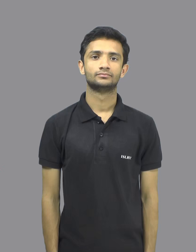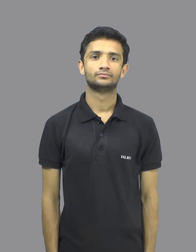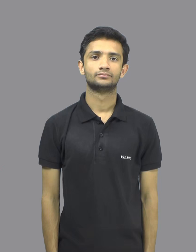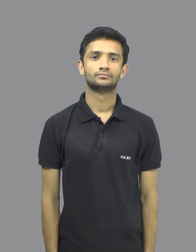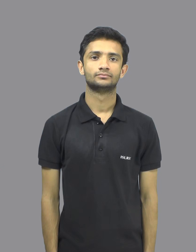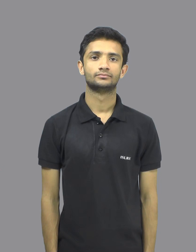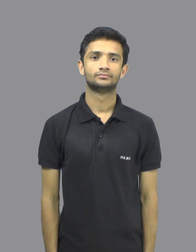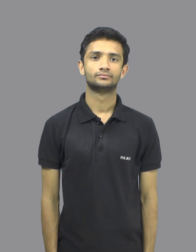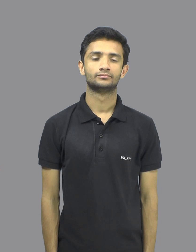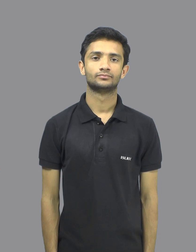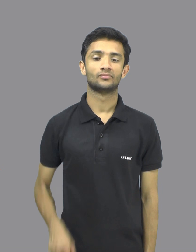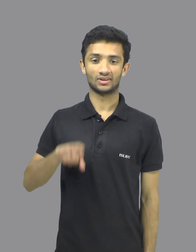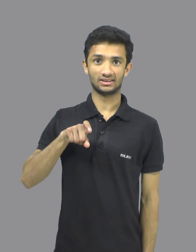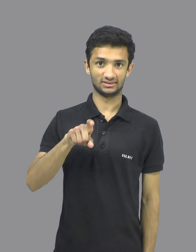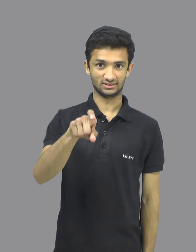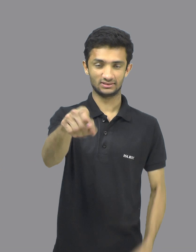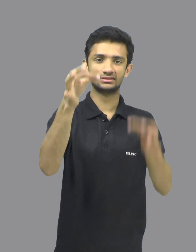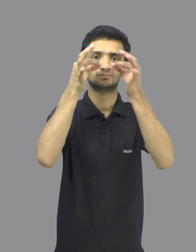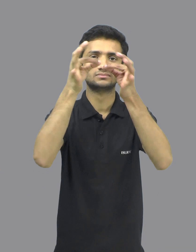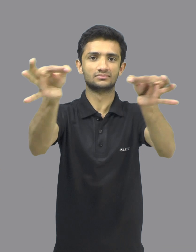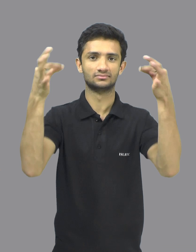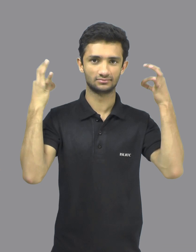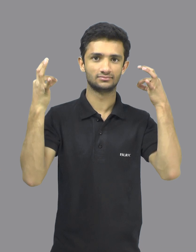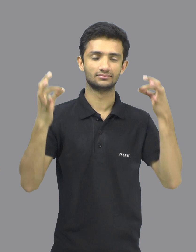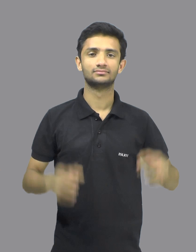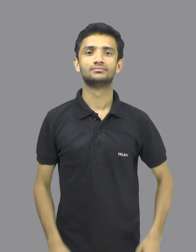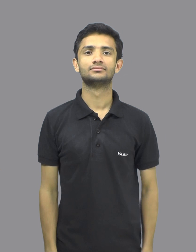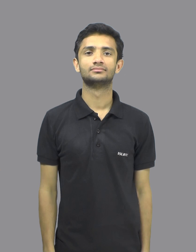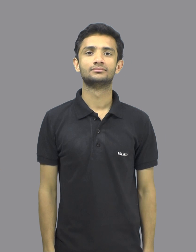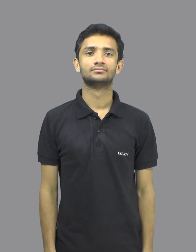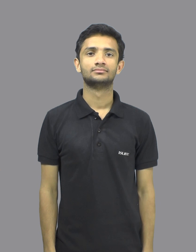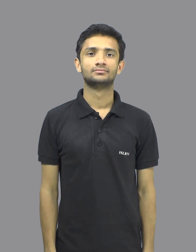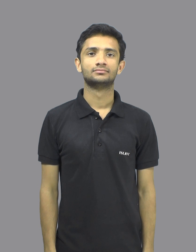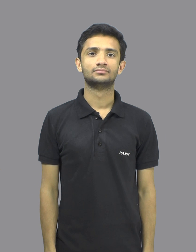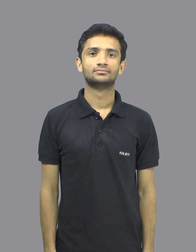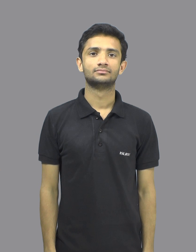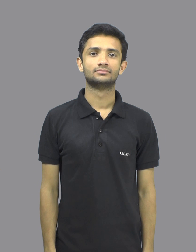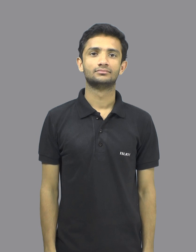Cockroach